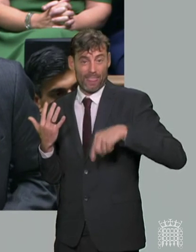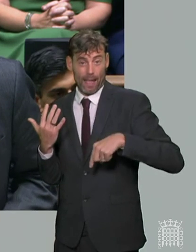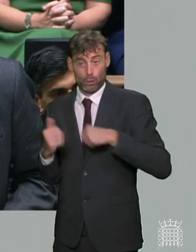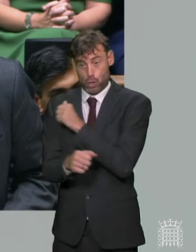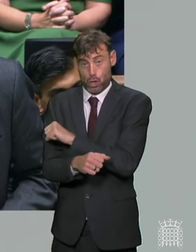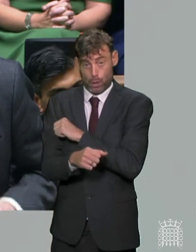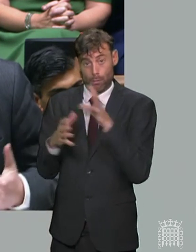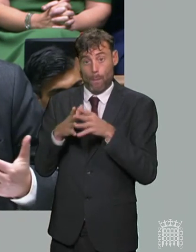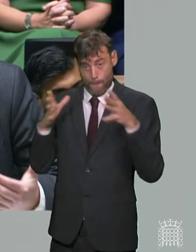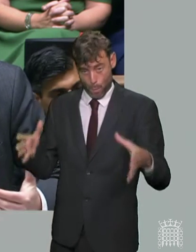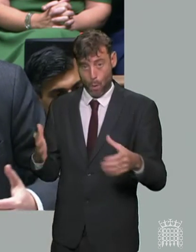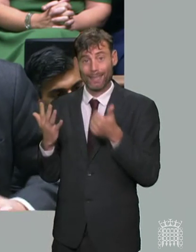Pathologists and radiologists.